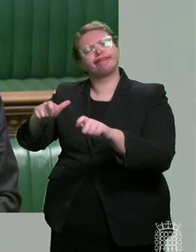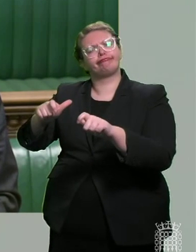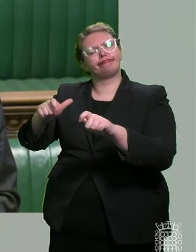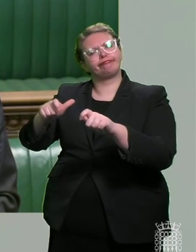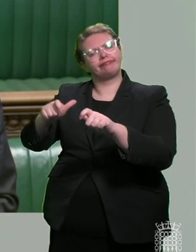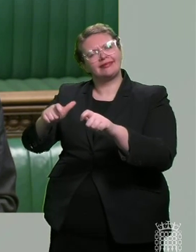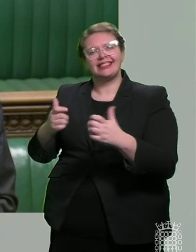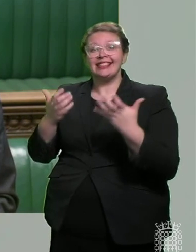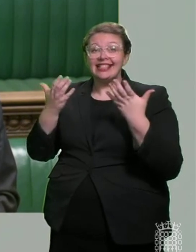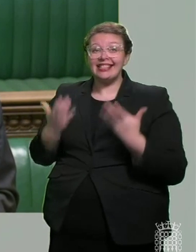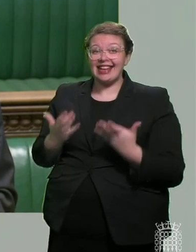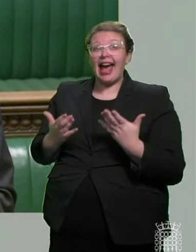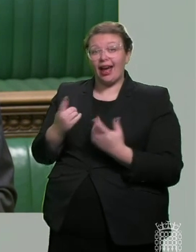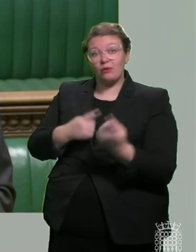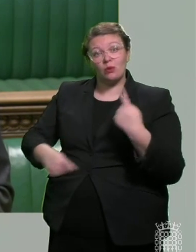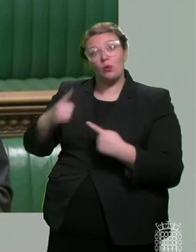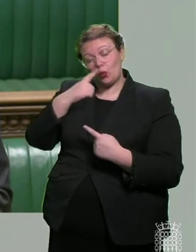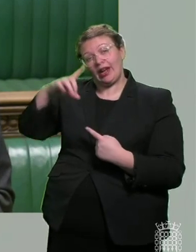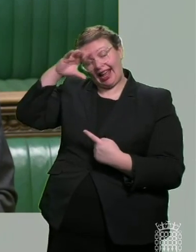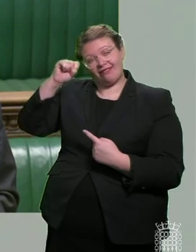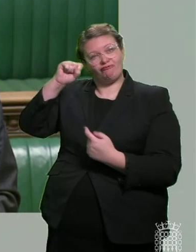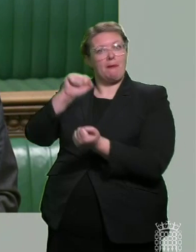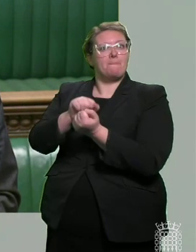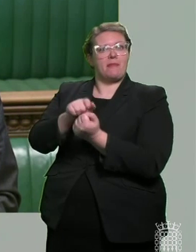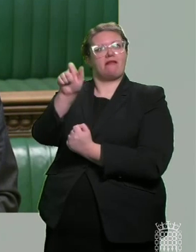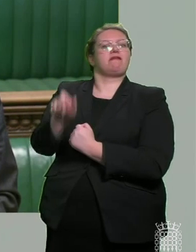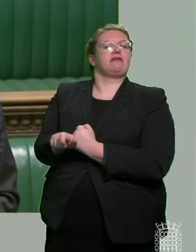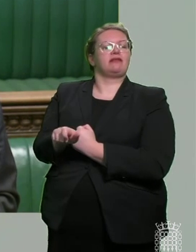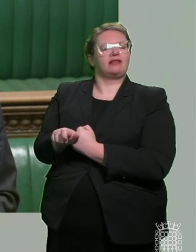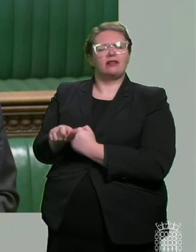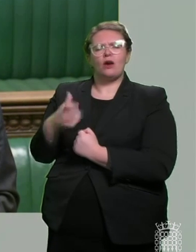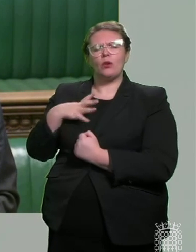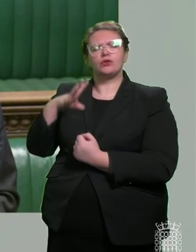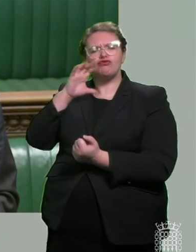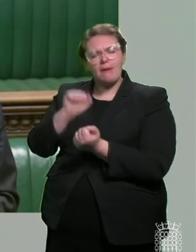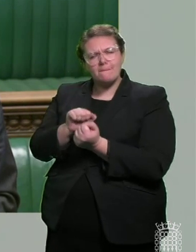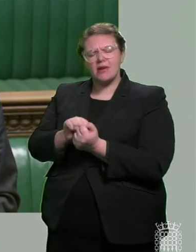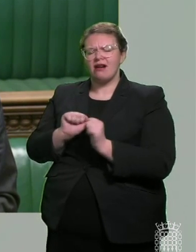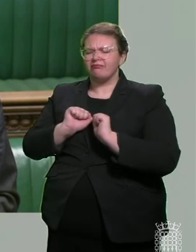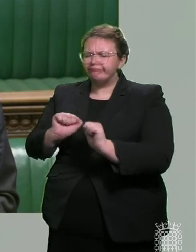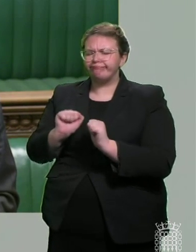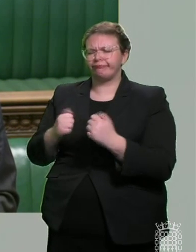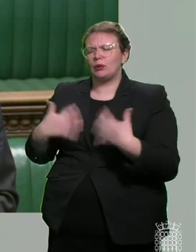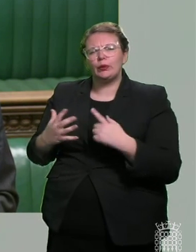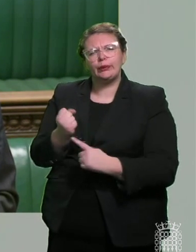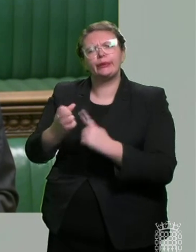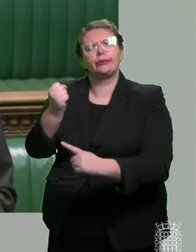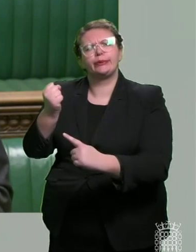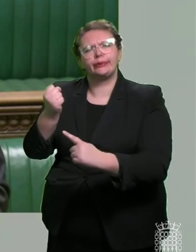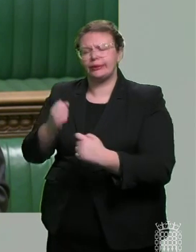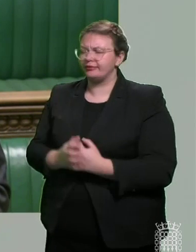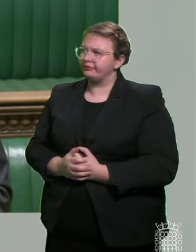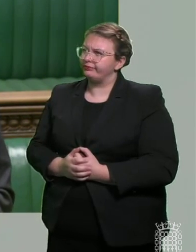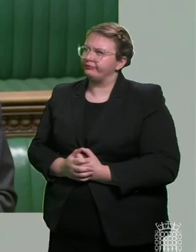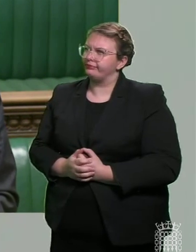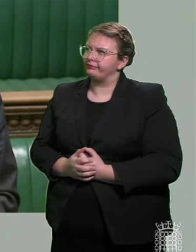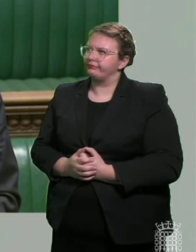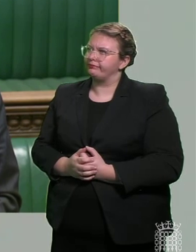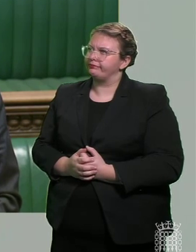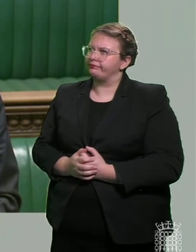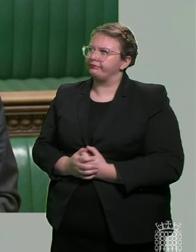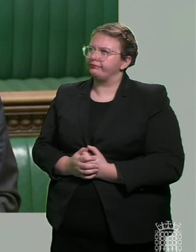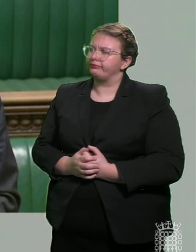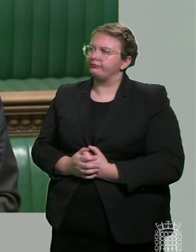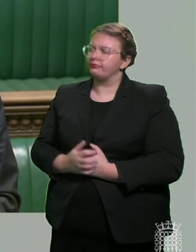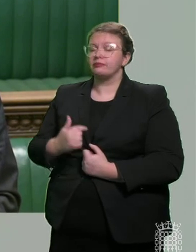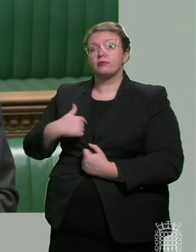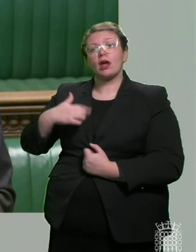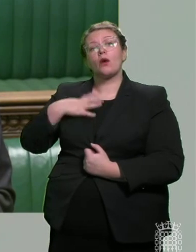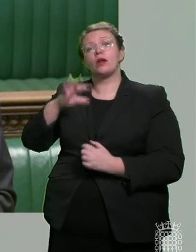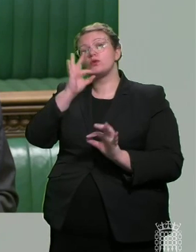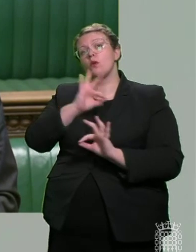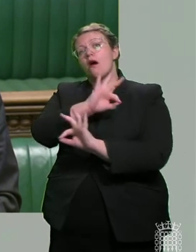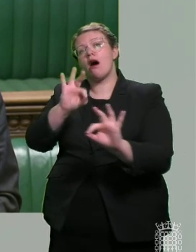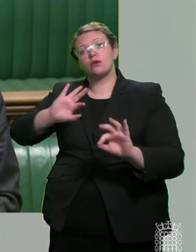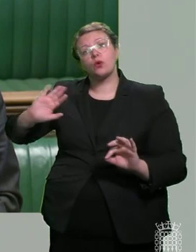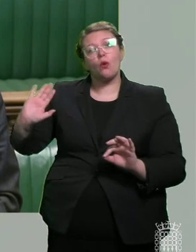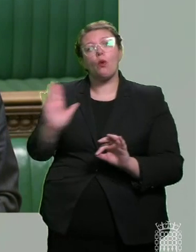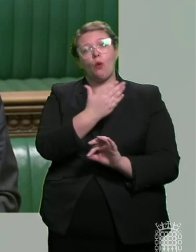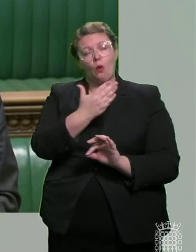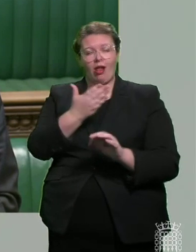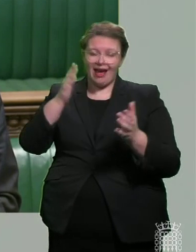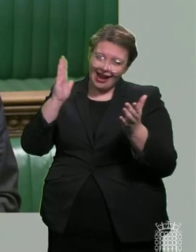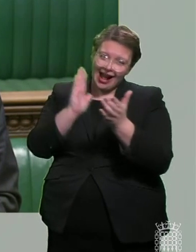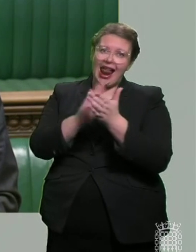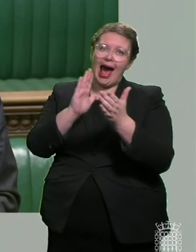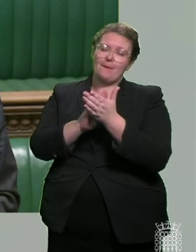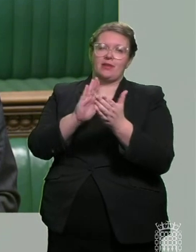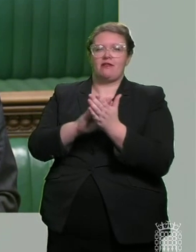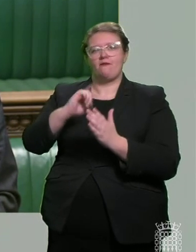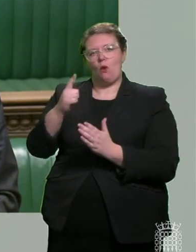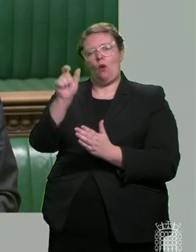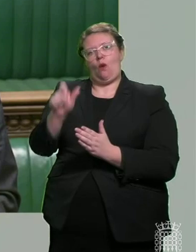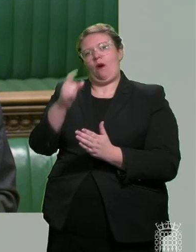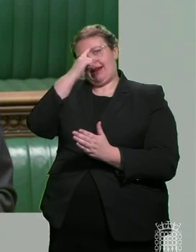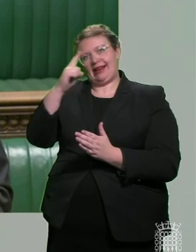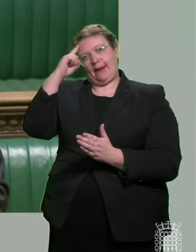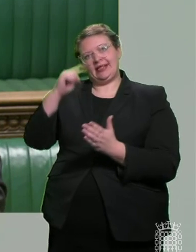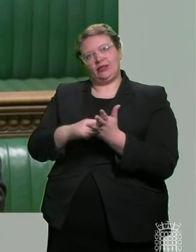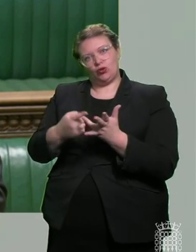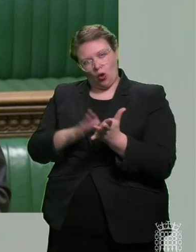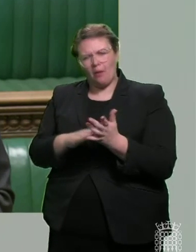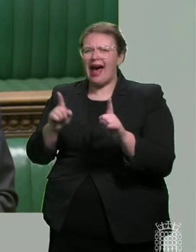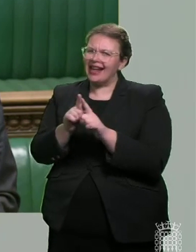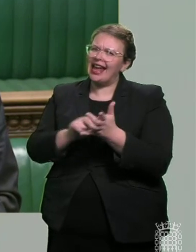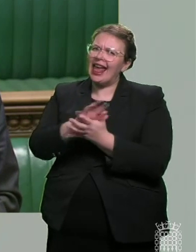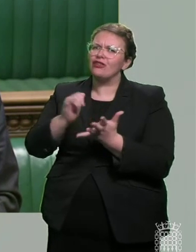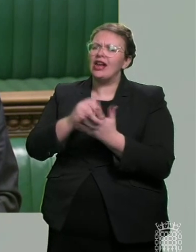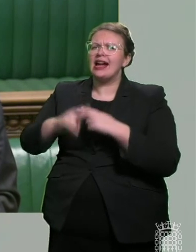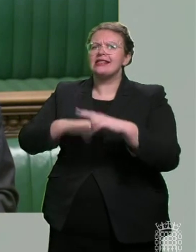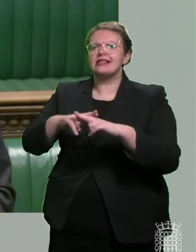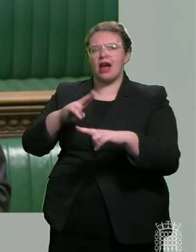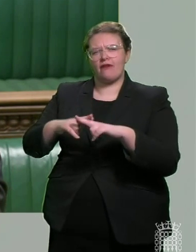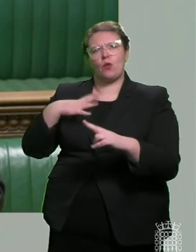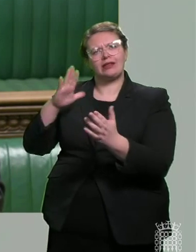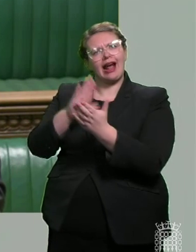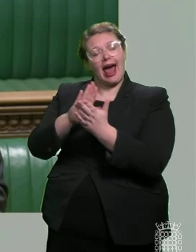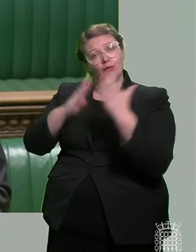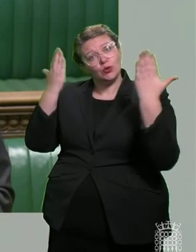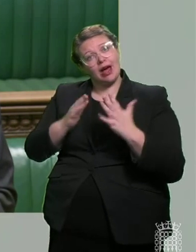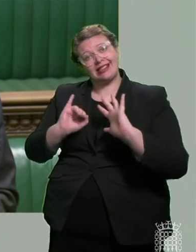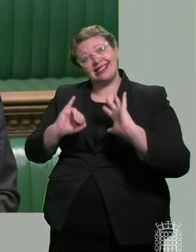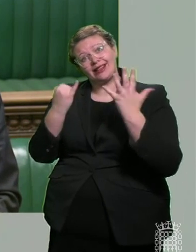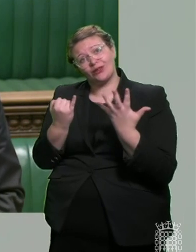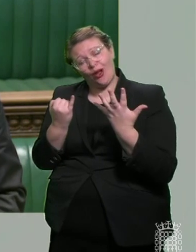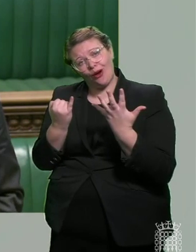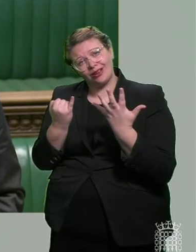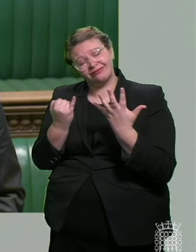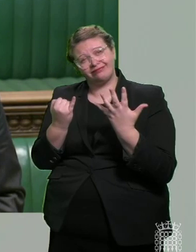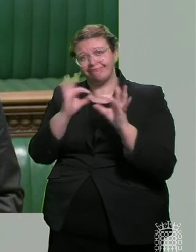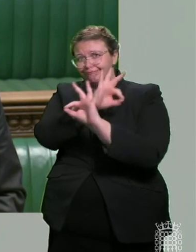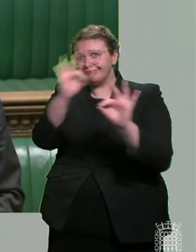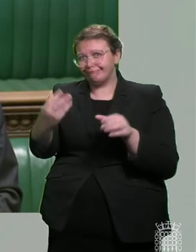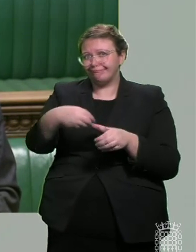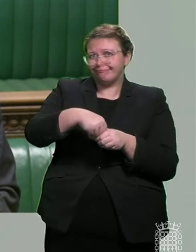We now all have the opportunity to show our appreciation for him and all that he stood for and believed in, and that is why I encourage everyone to join in a national clap for Captain Tom and all those health workers for whom he raised money at 6 pm this evening.